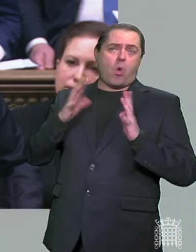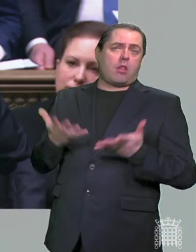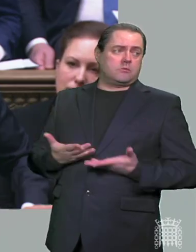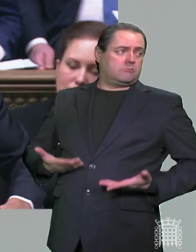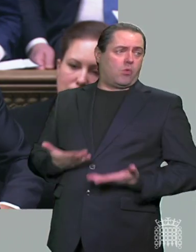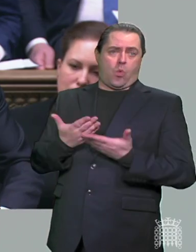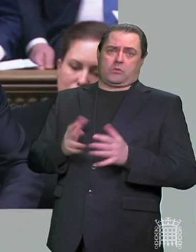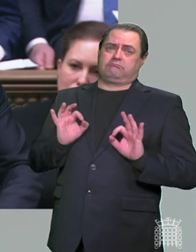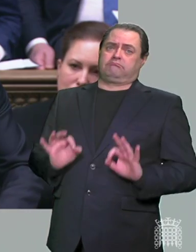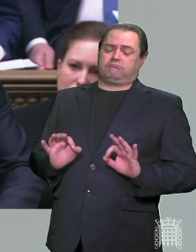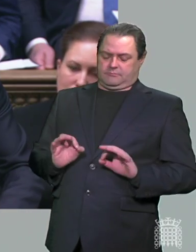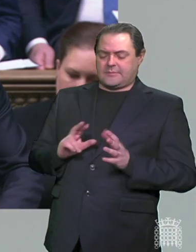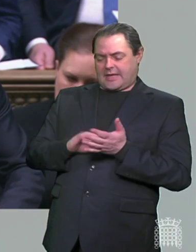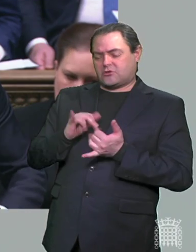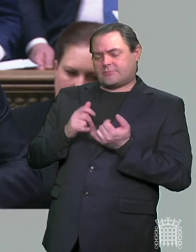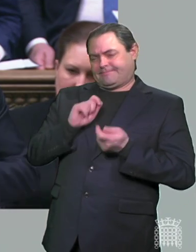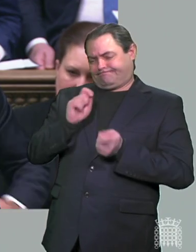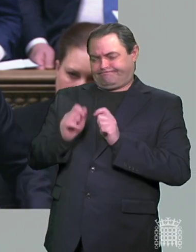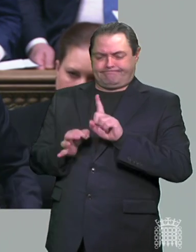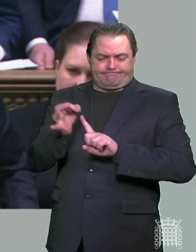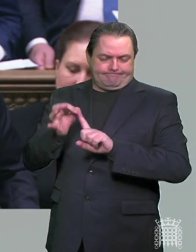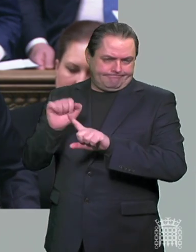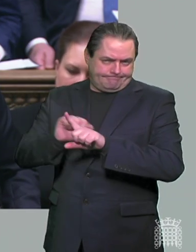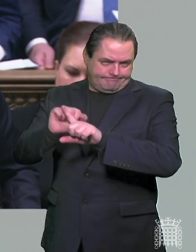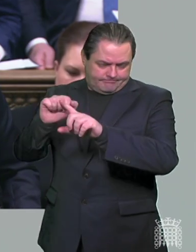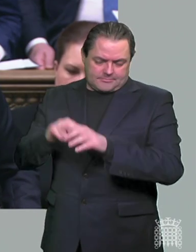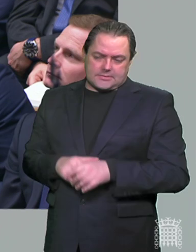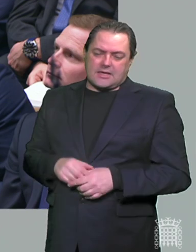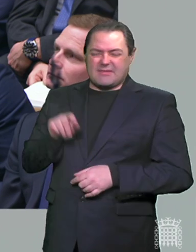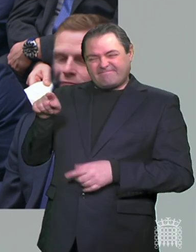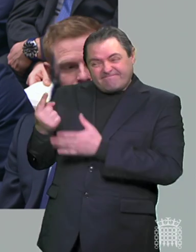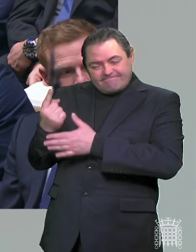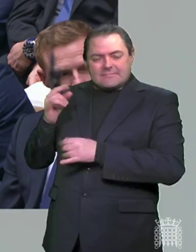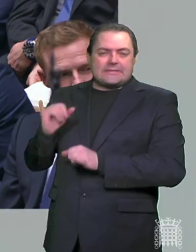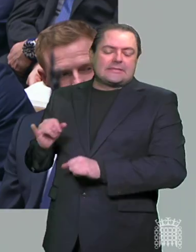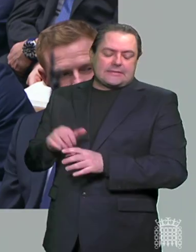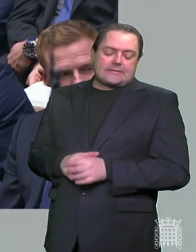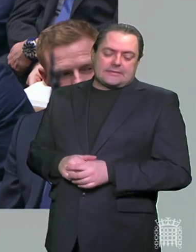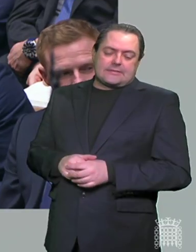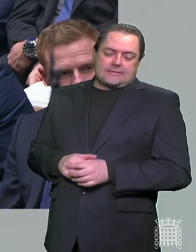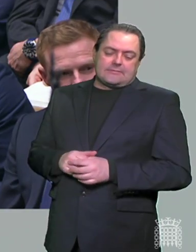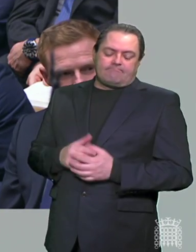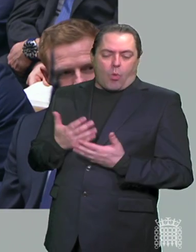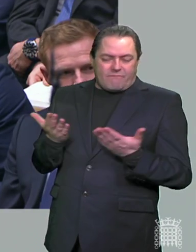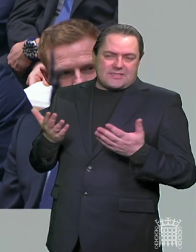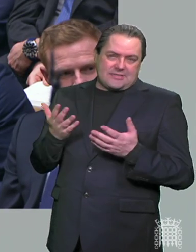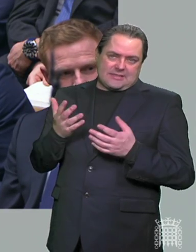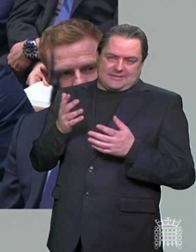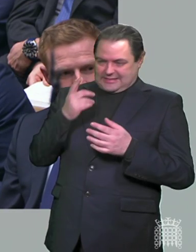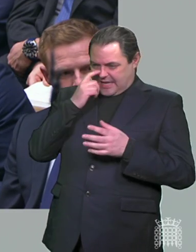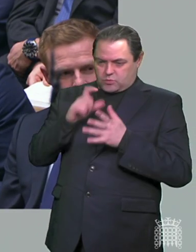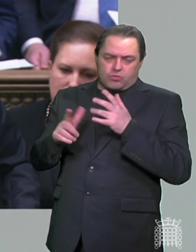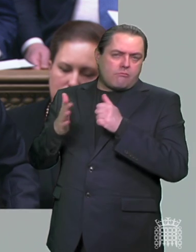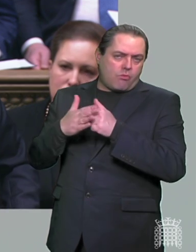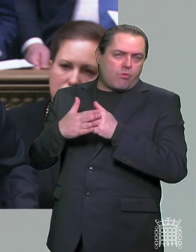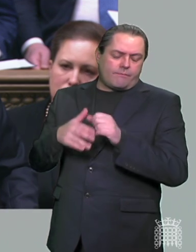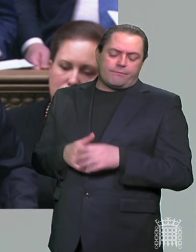The NHS has taken steps to improve, but cases such as the one that he raises highlight the fact that more must be done.